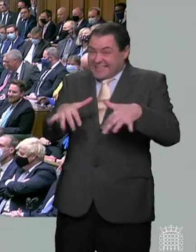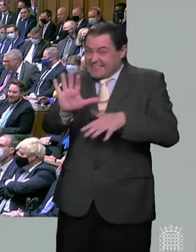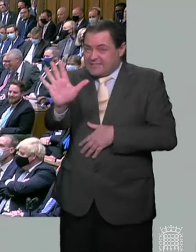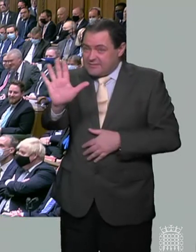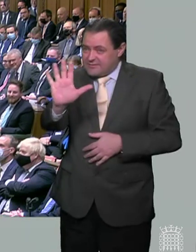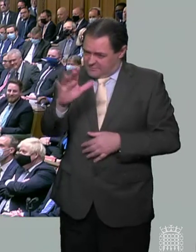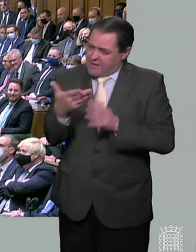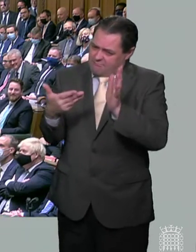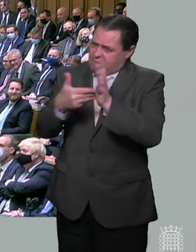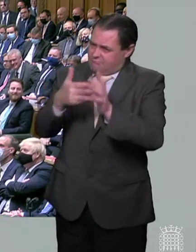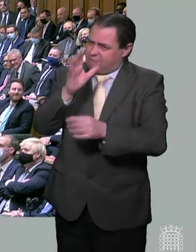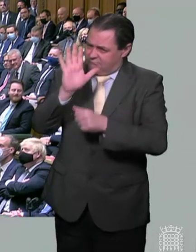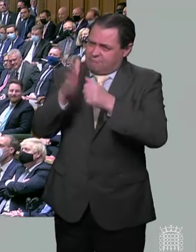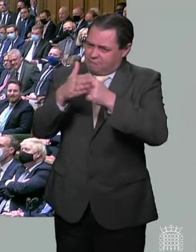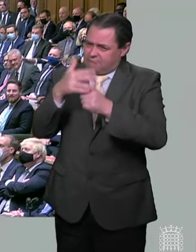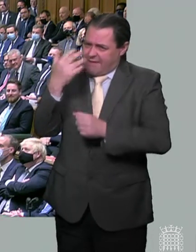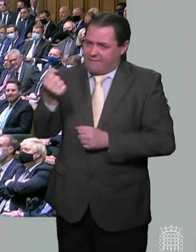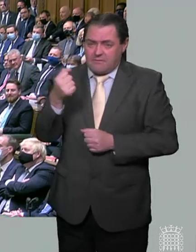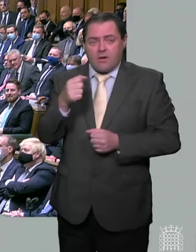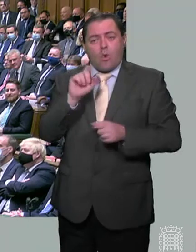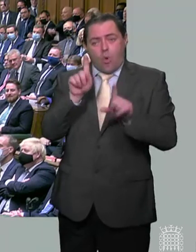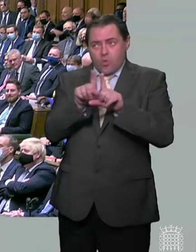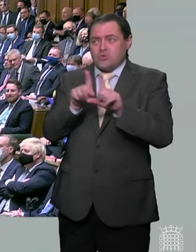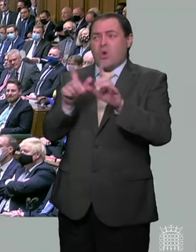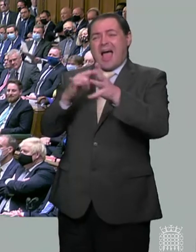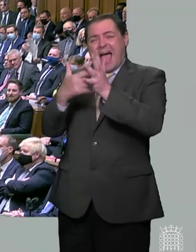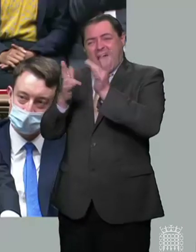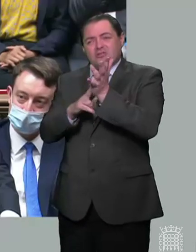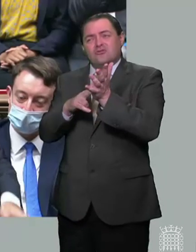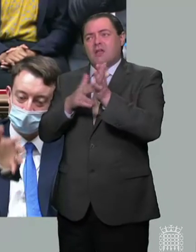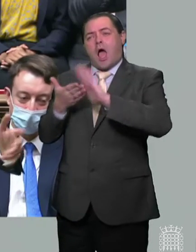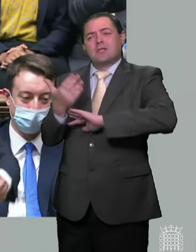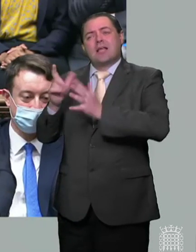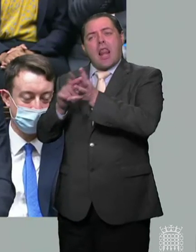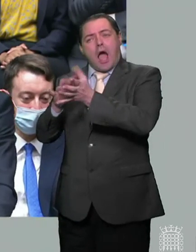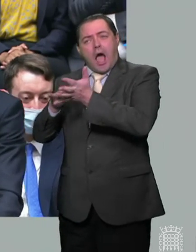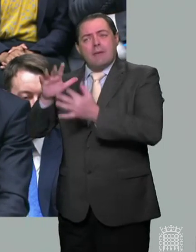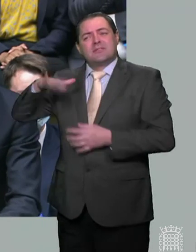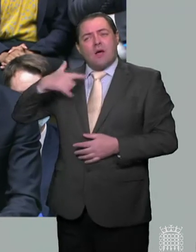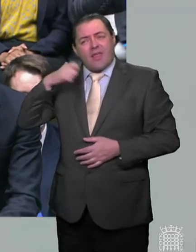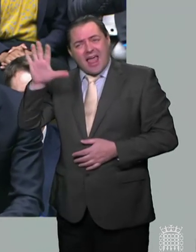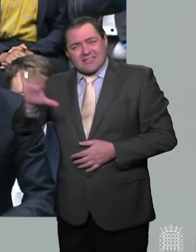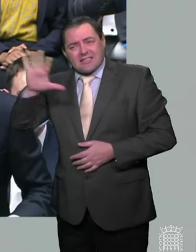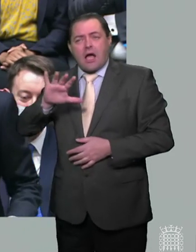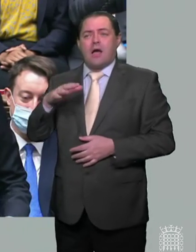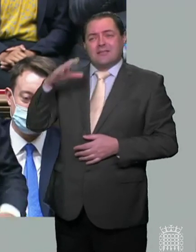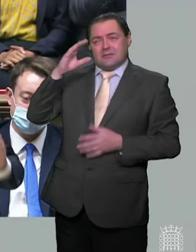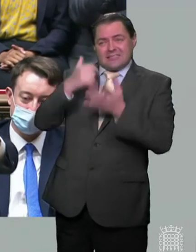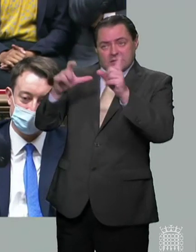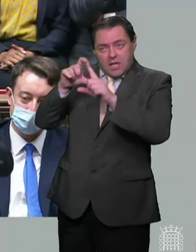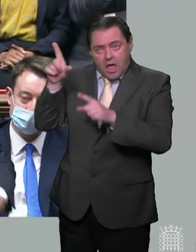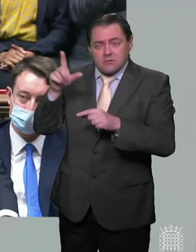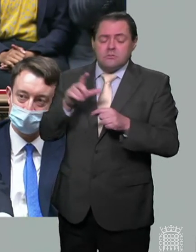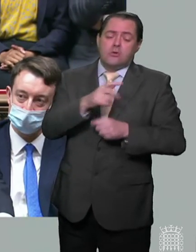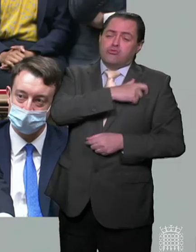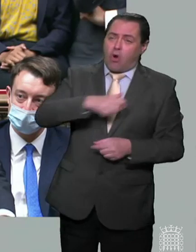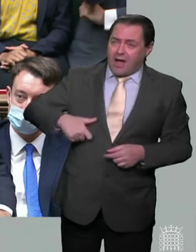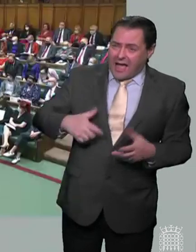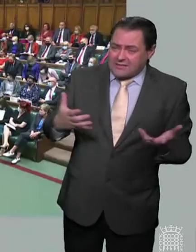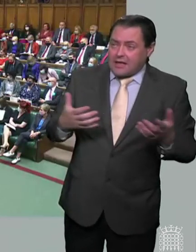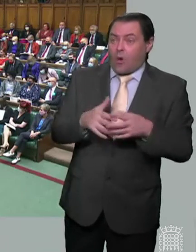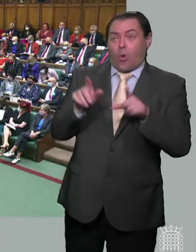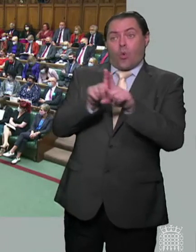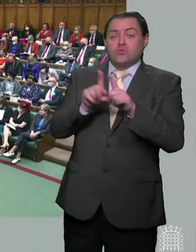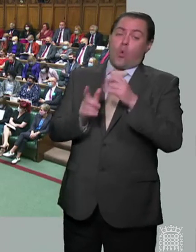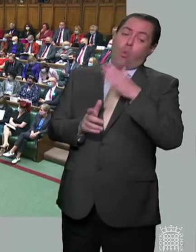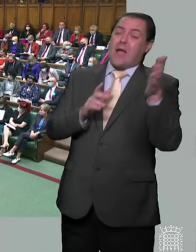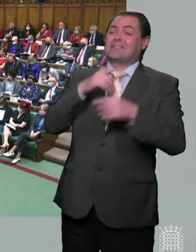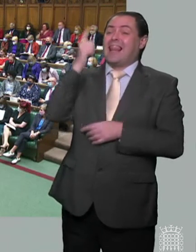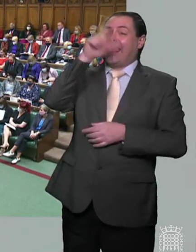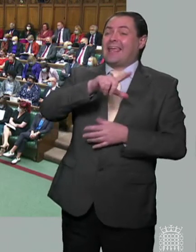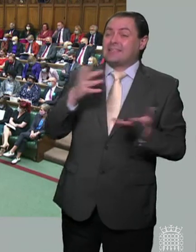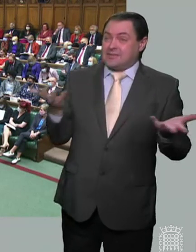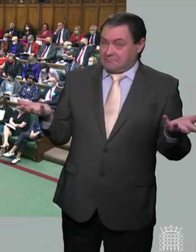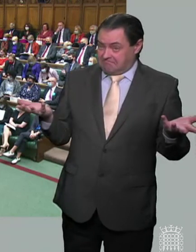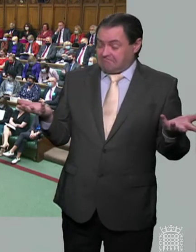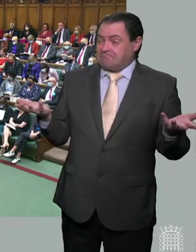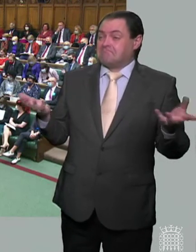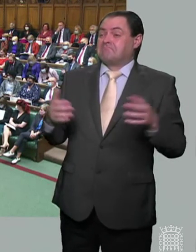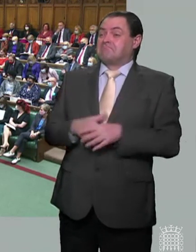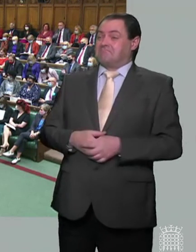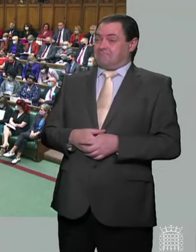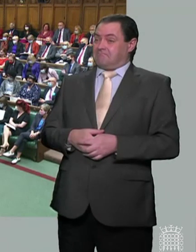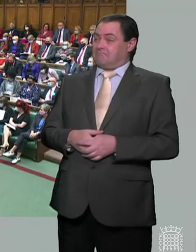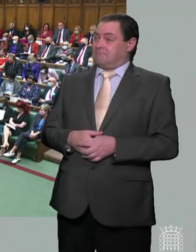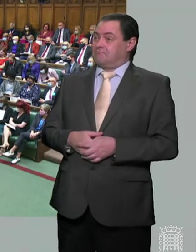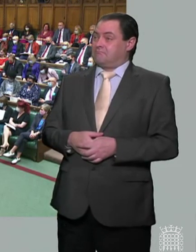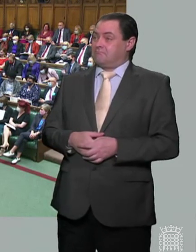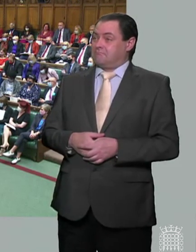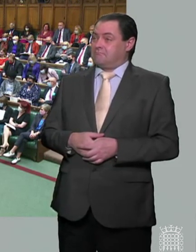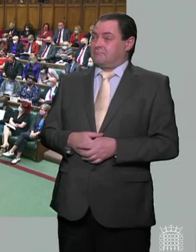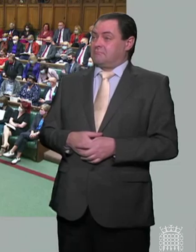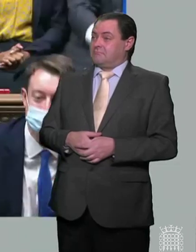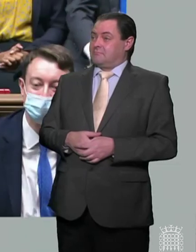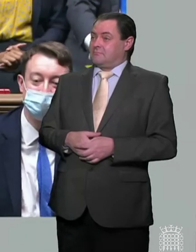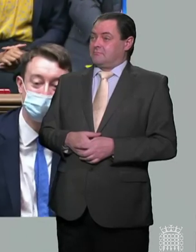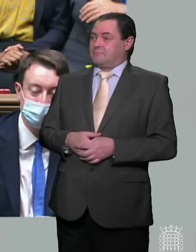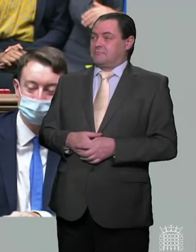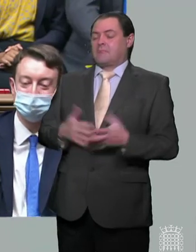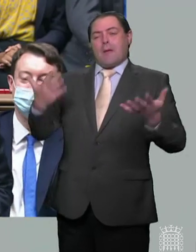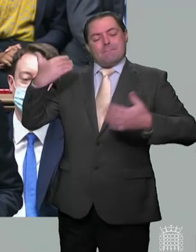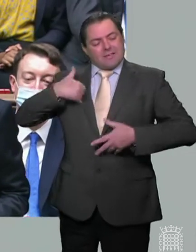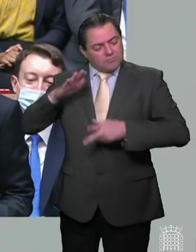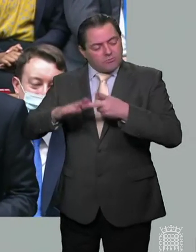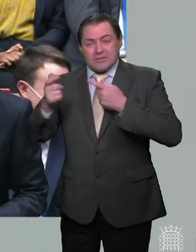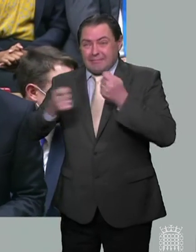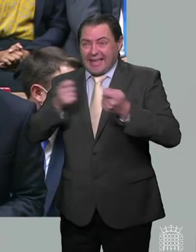We are also going to fund projects in Ashton-under-Lyne, Doncaster, South Leicester, Sunderland and West Leeds.